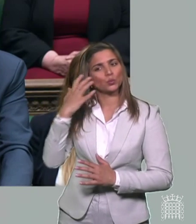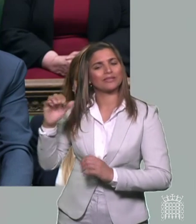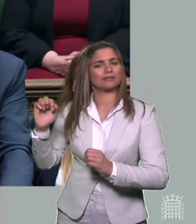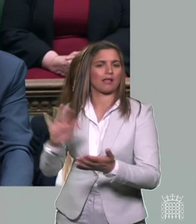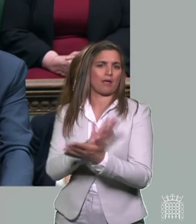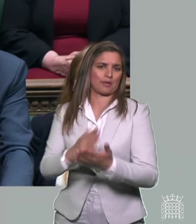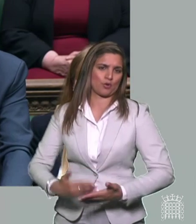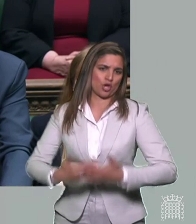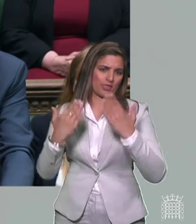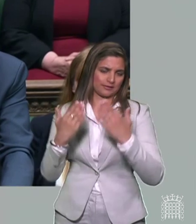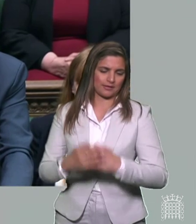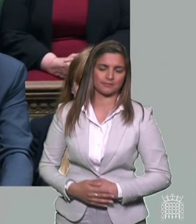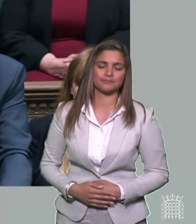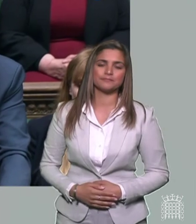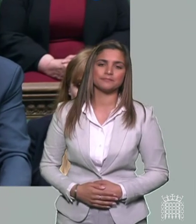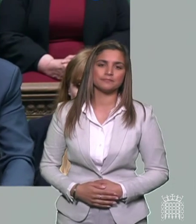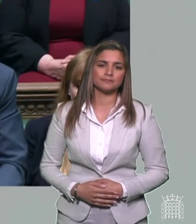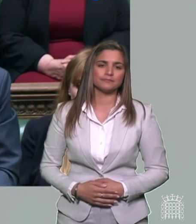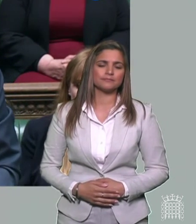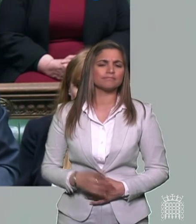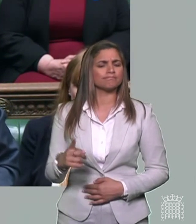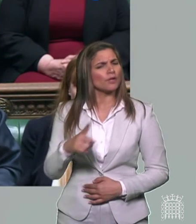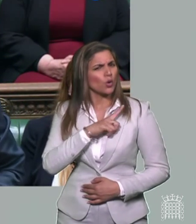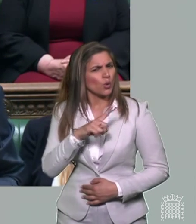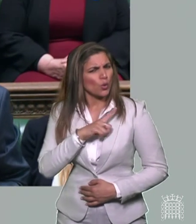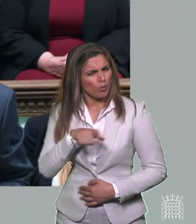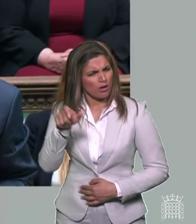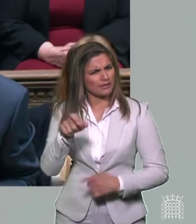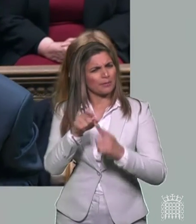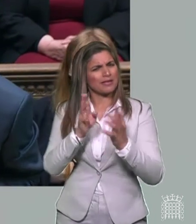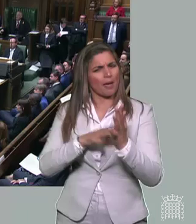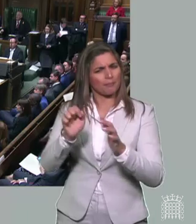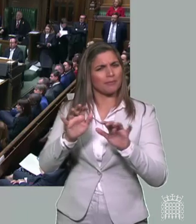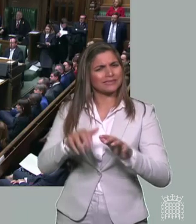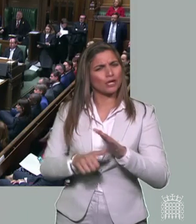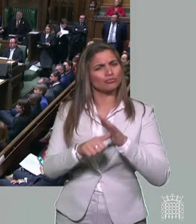Why did the Prime Minister’s press secretary Allegra Stratton have to resign from her job?